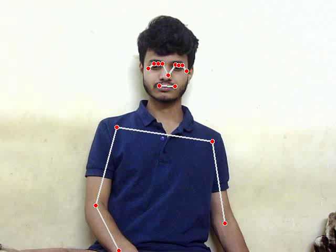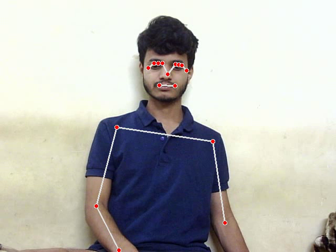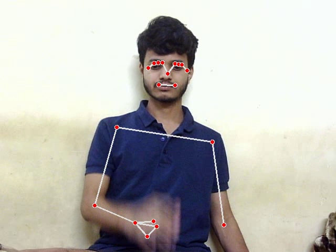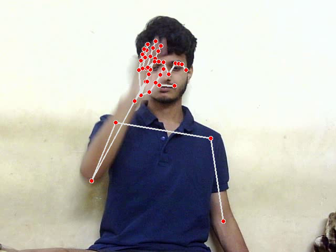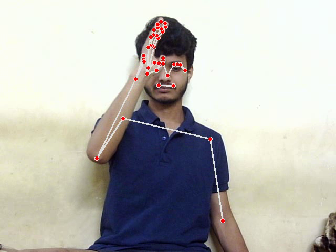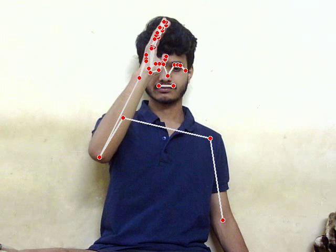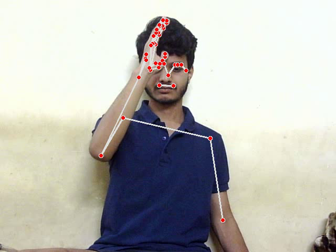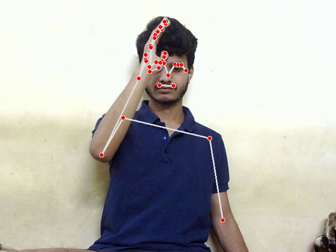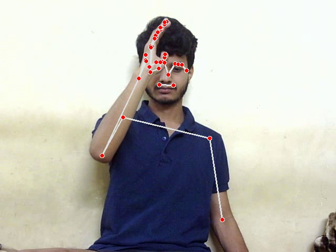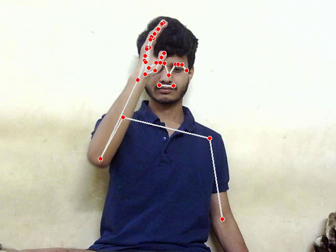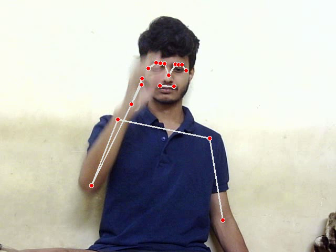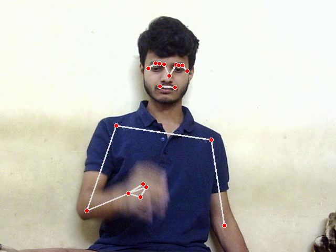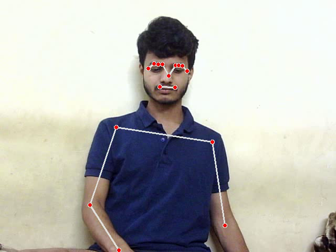father